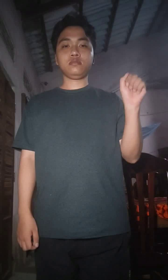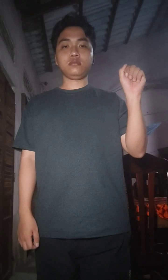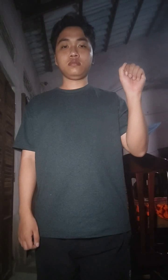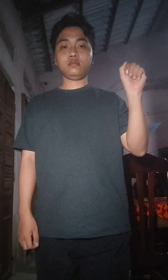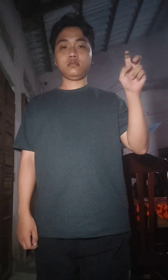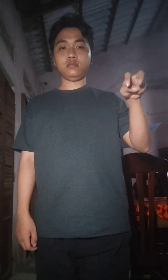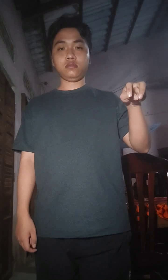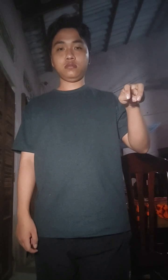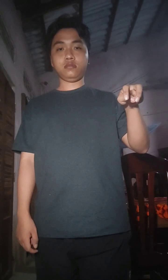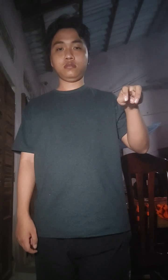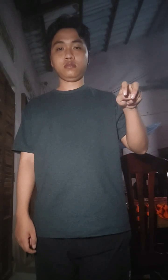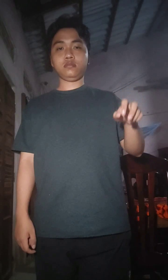â